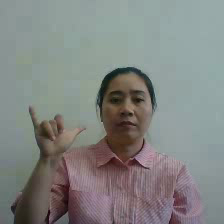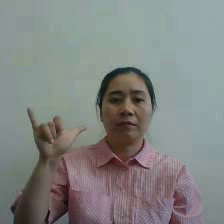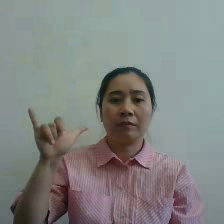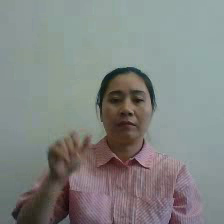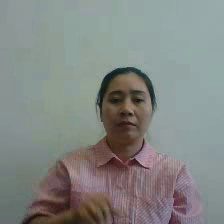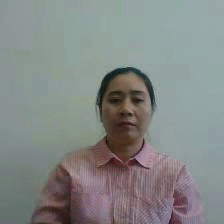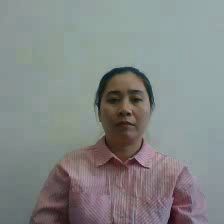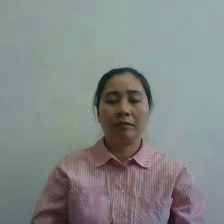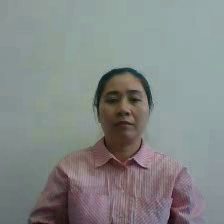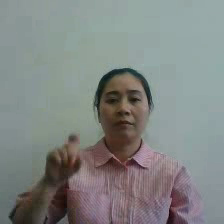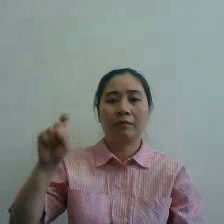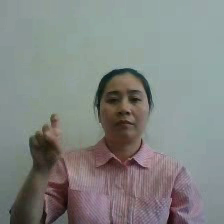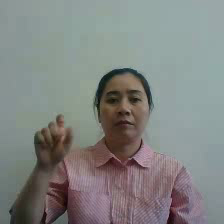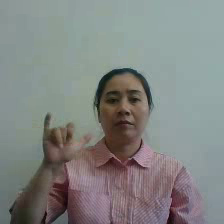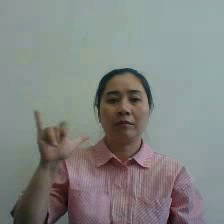Đồng ý